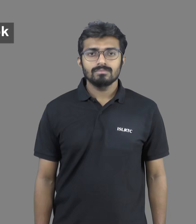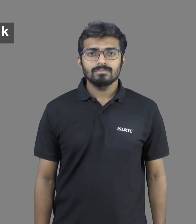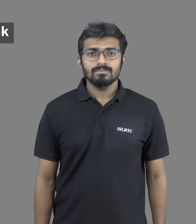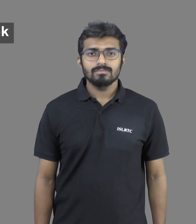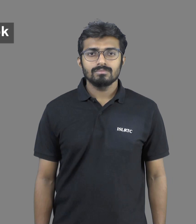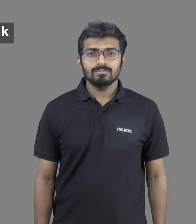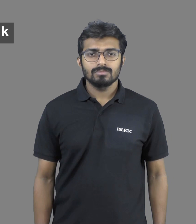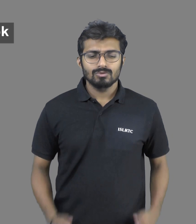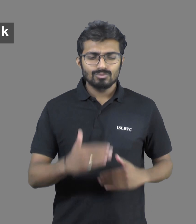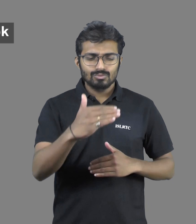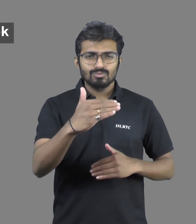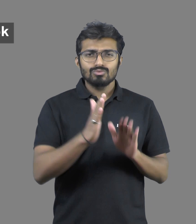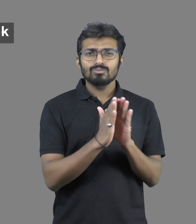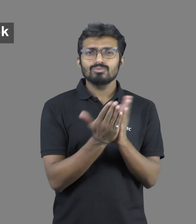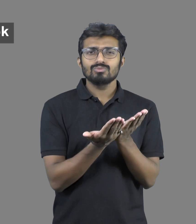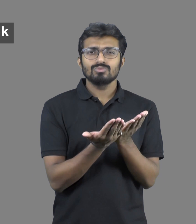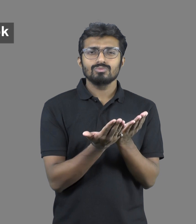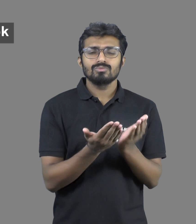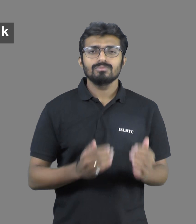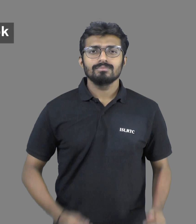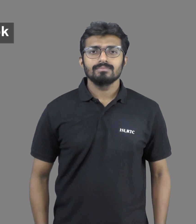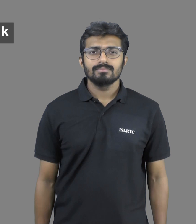Notebook